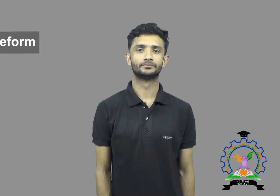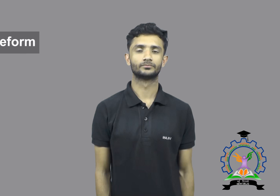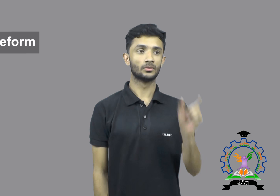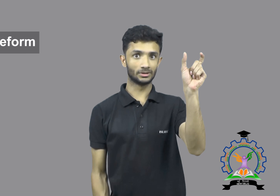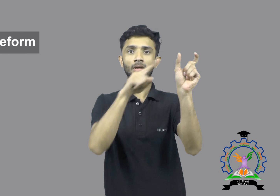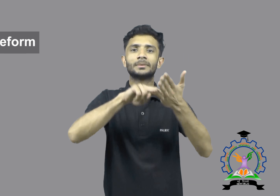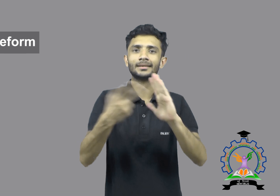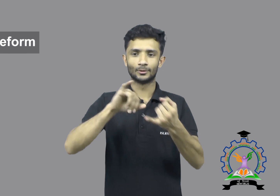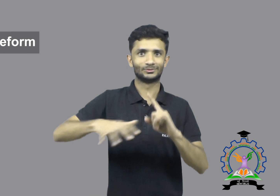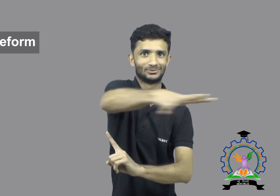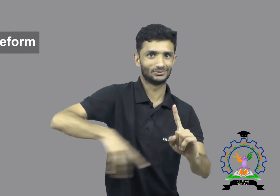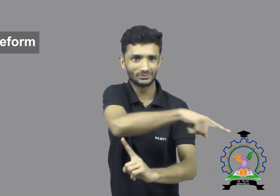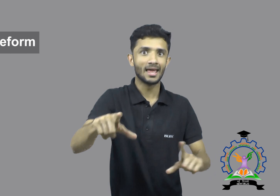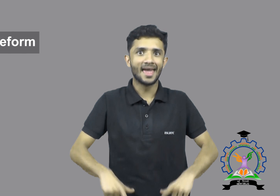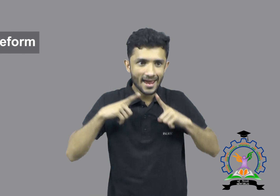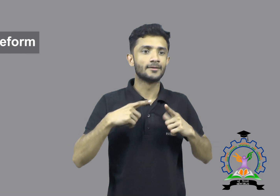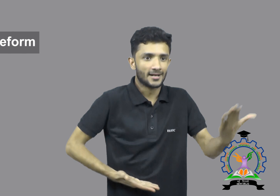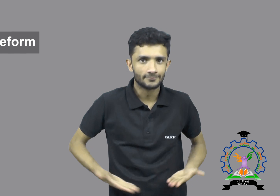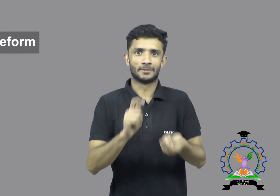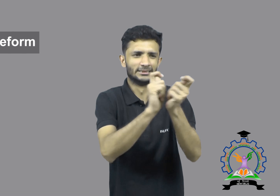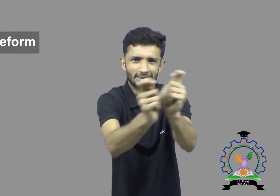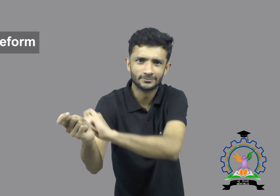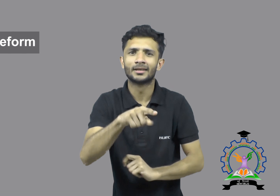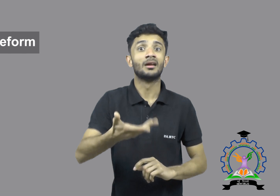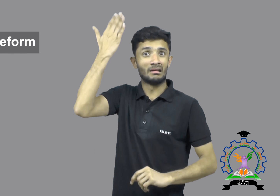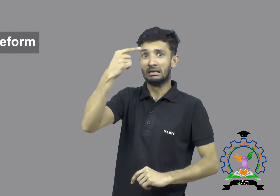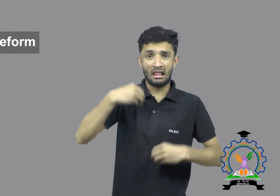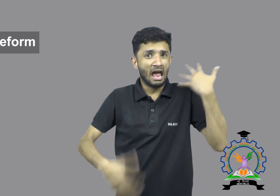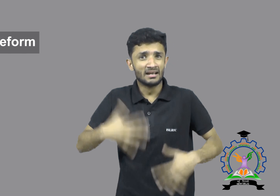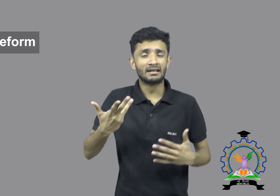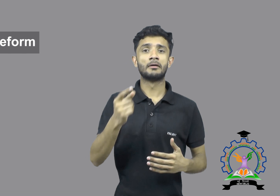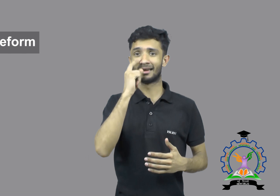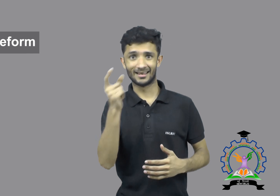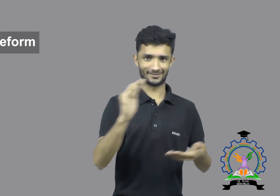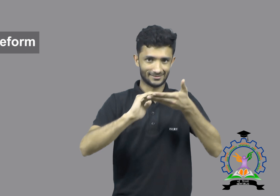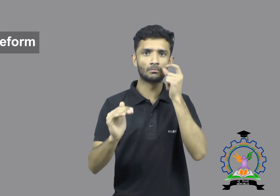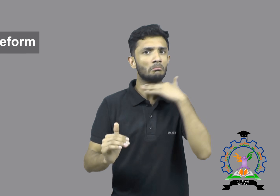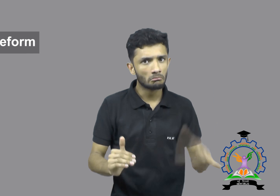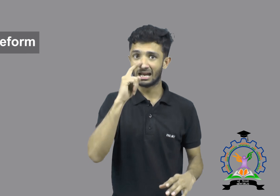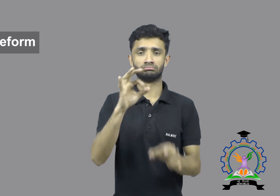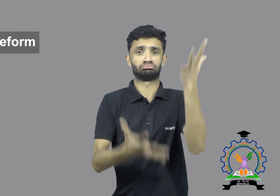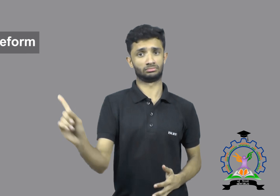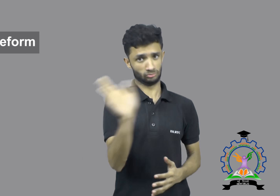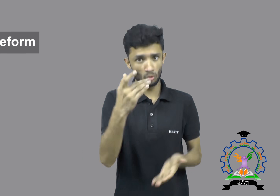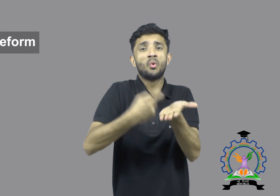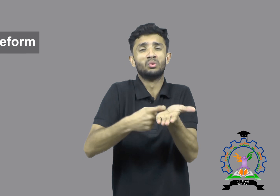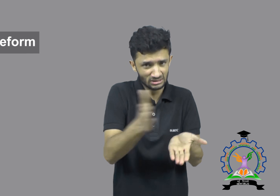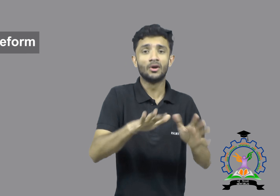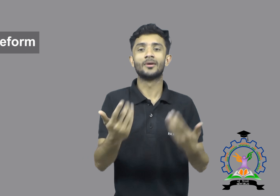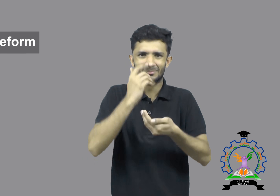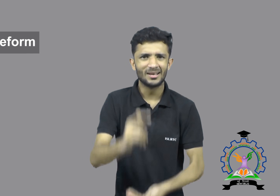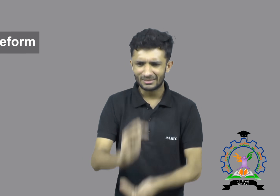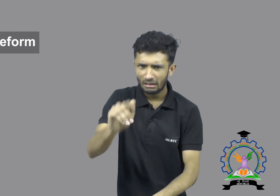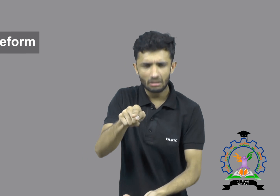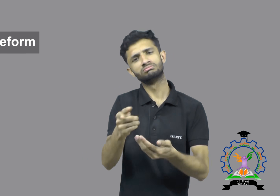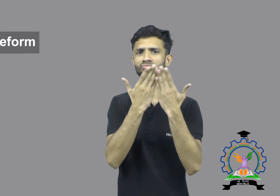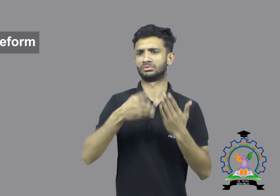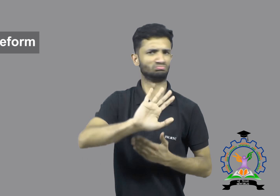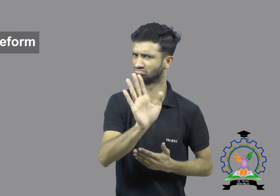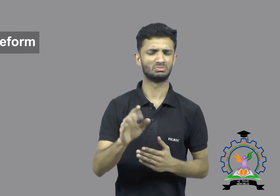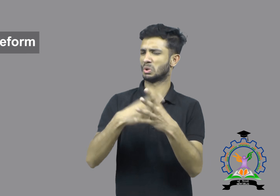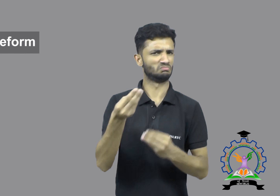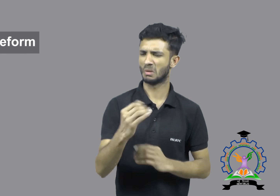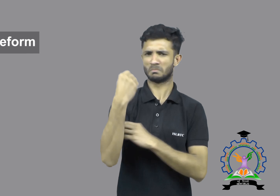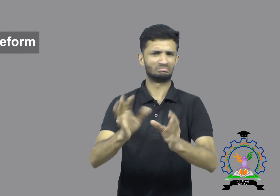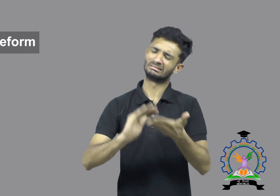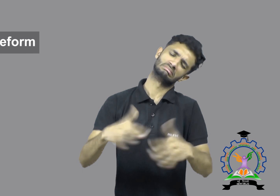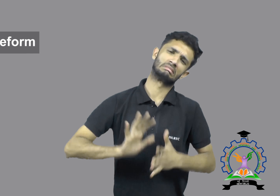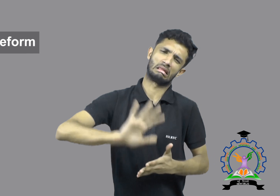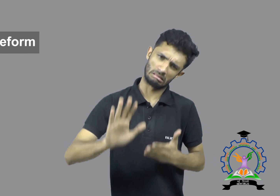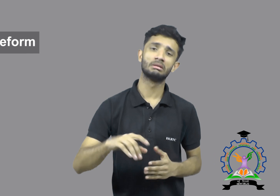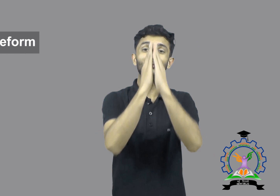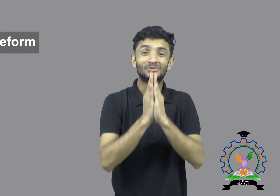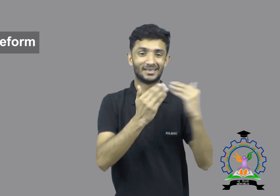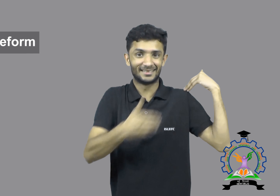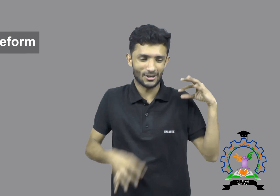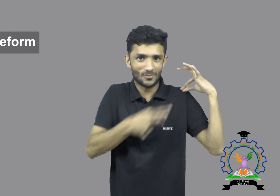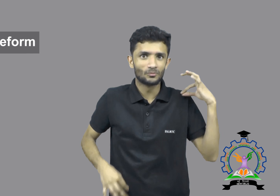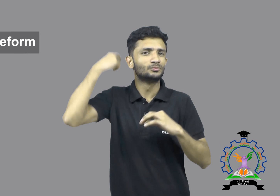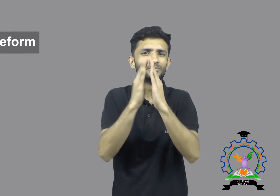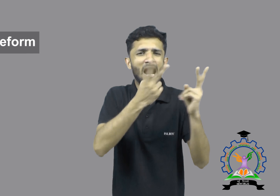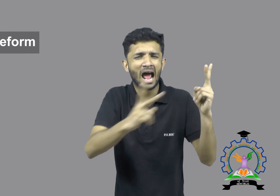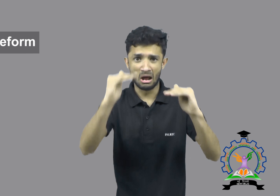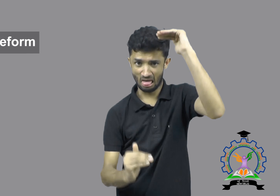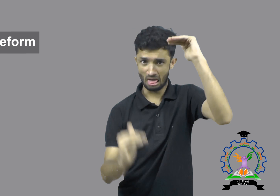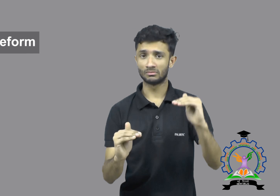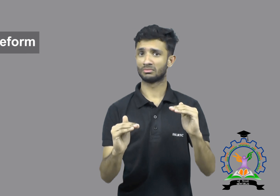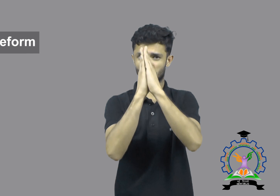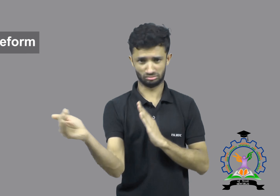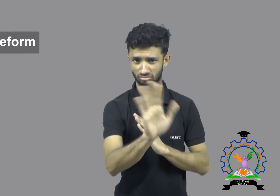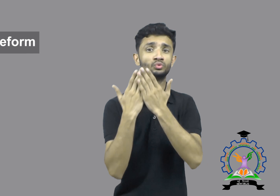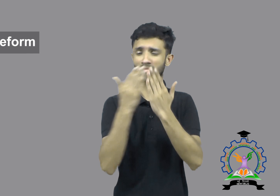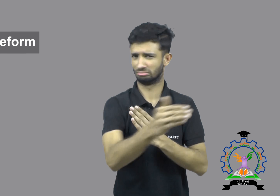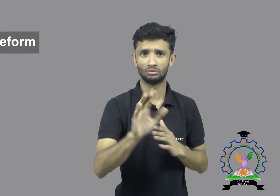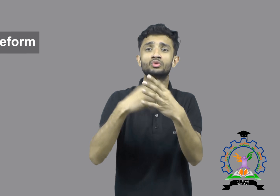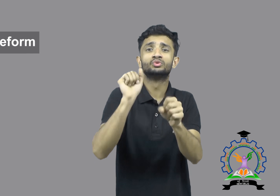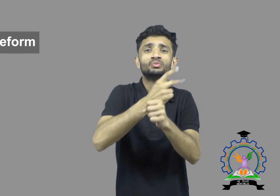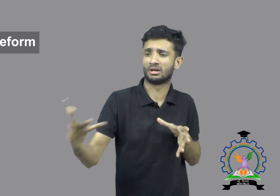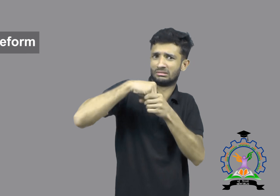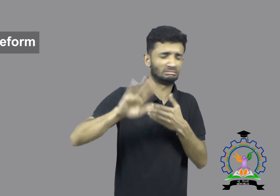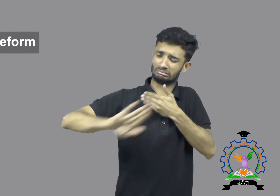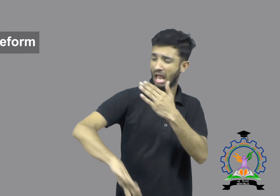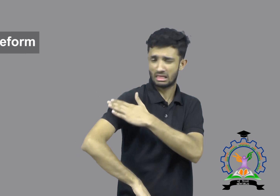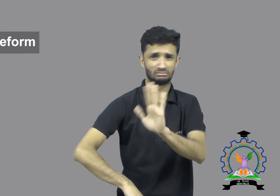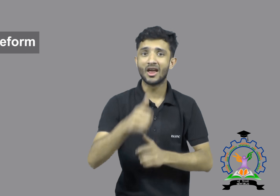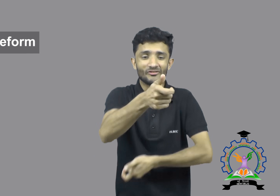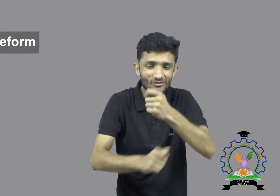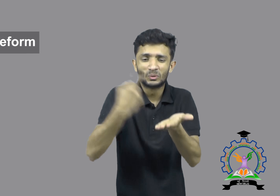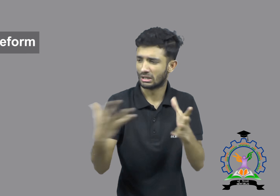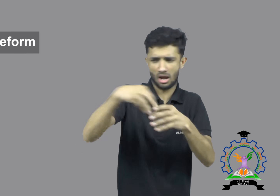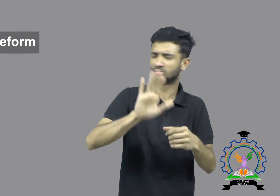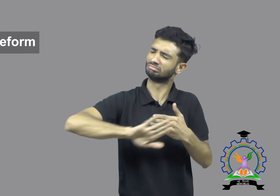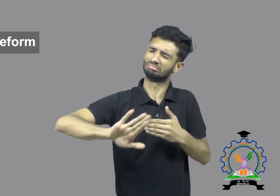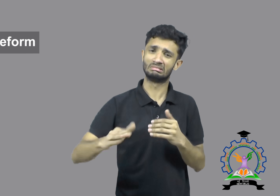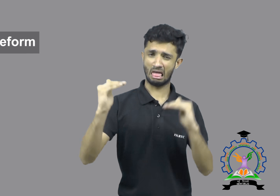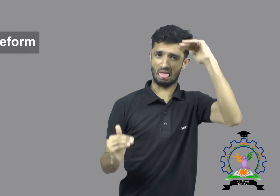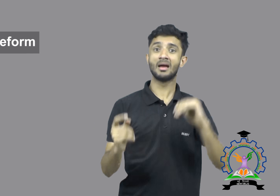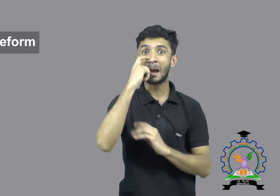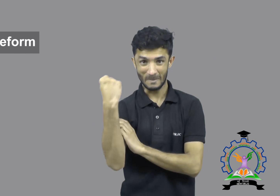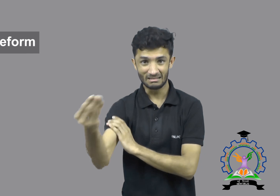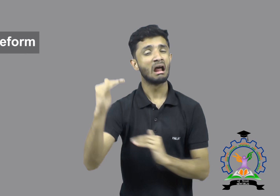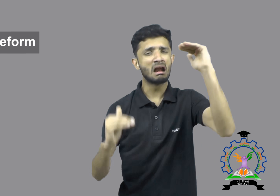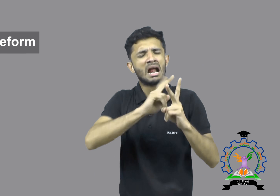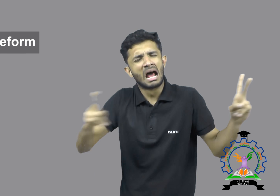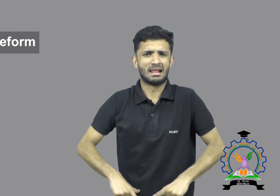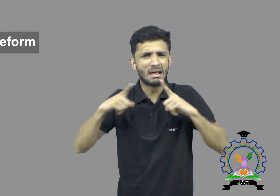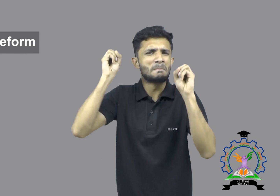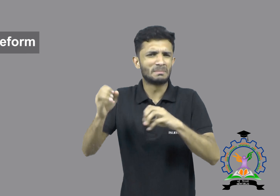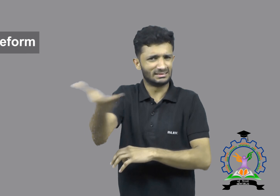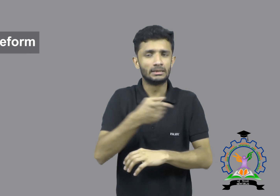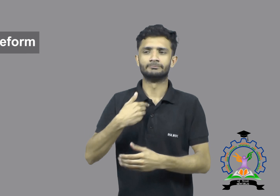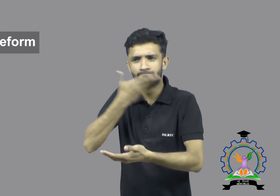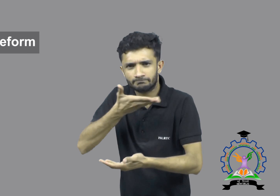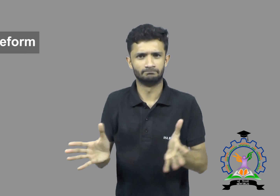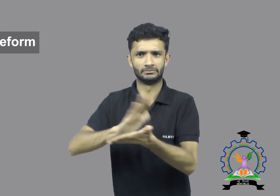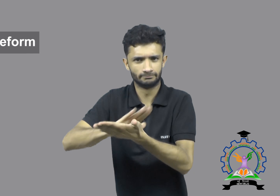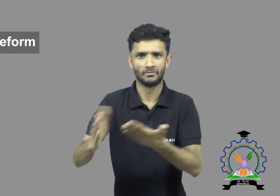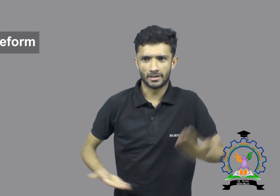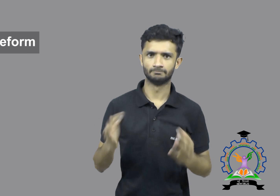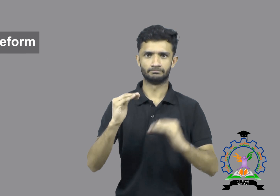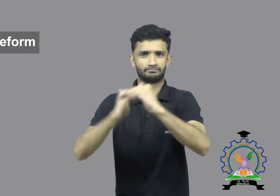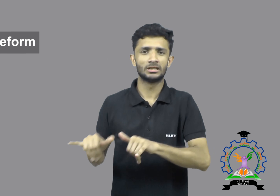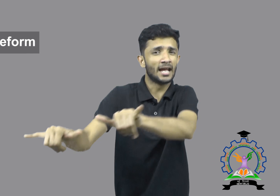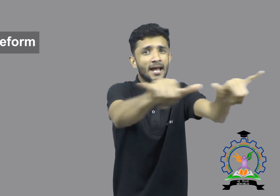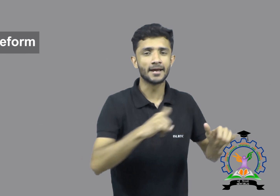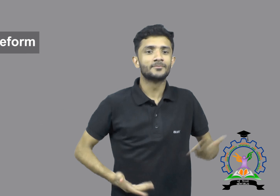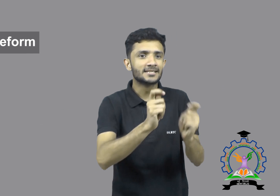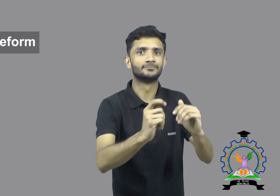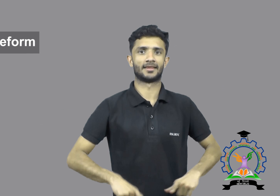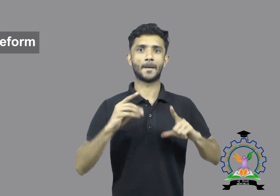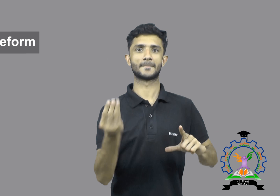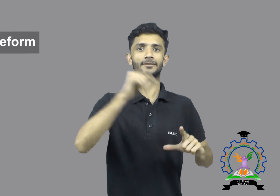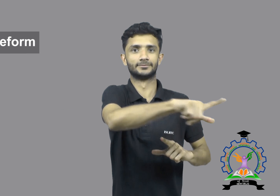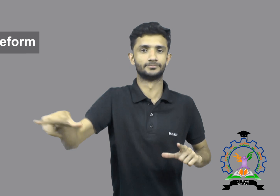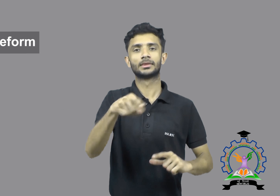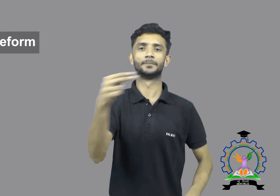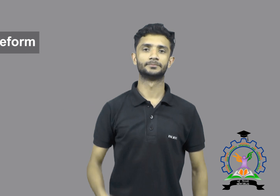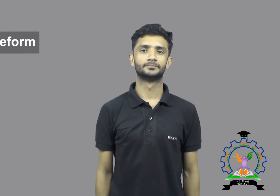Social Reform